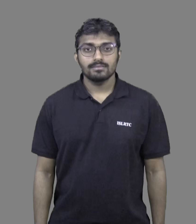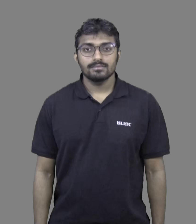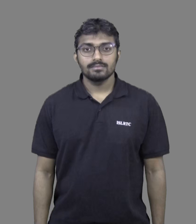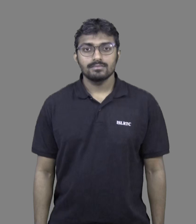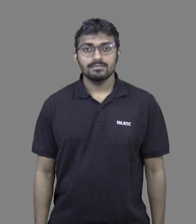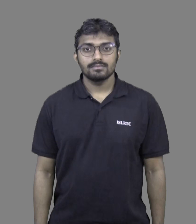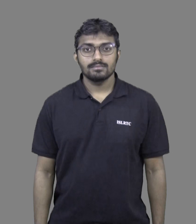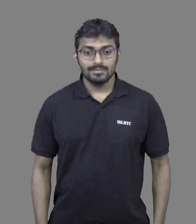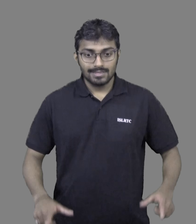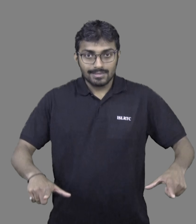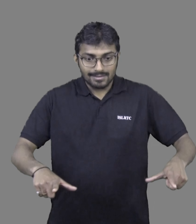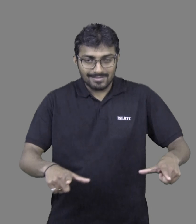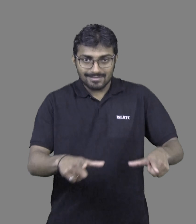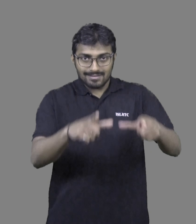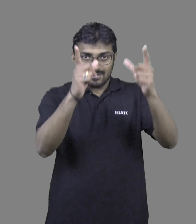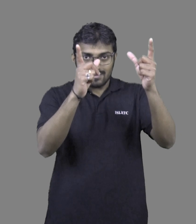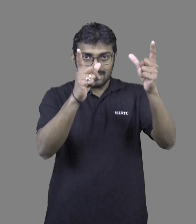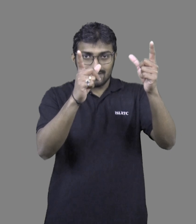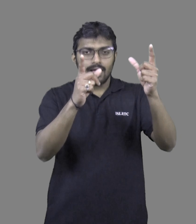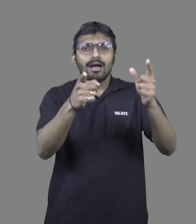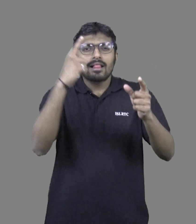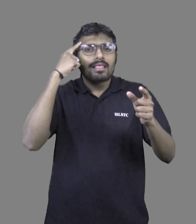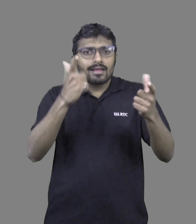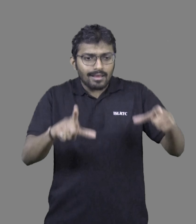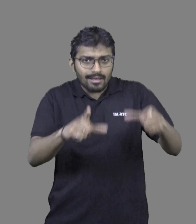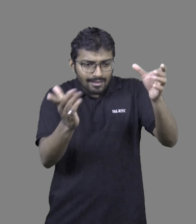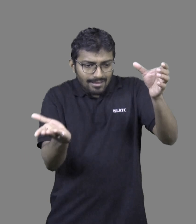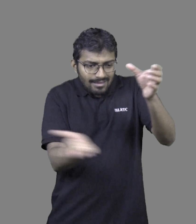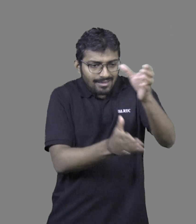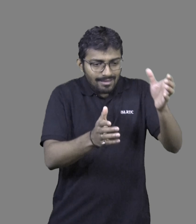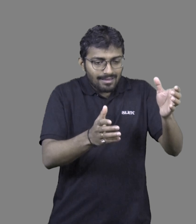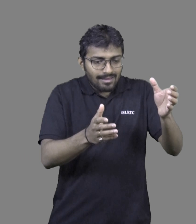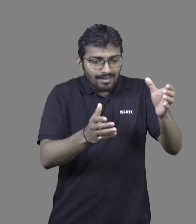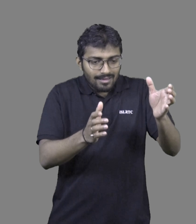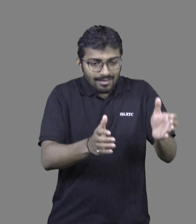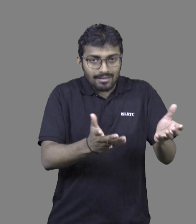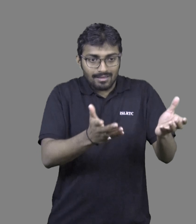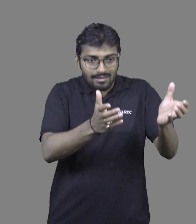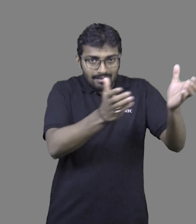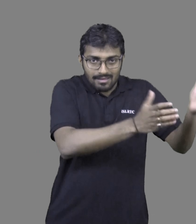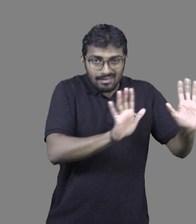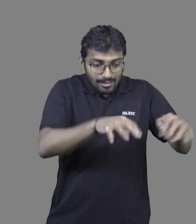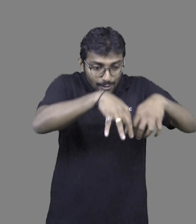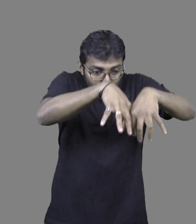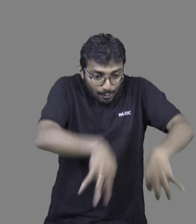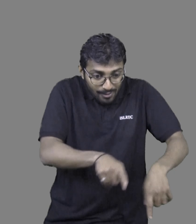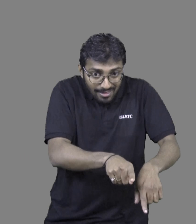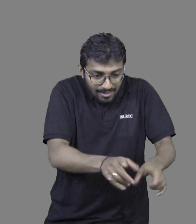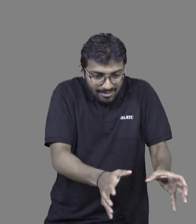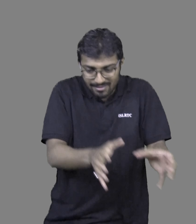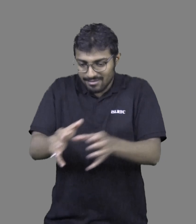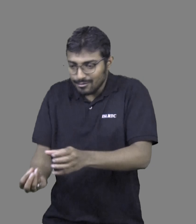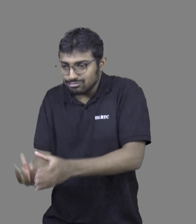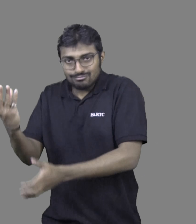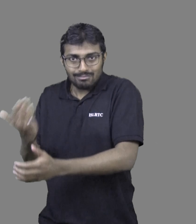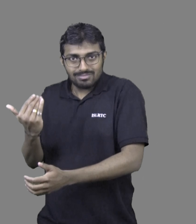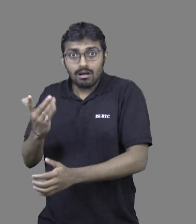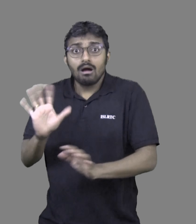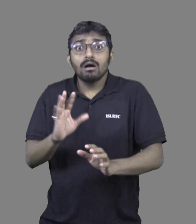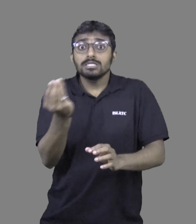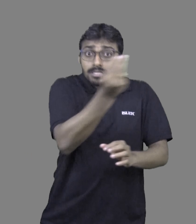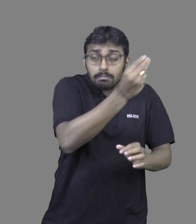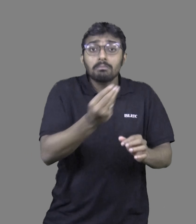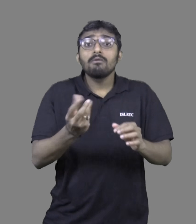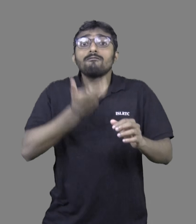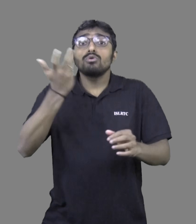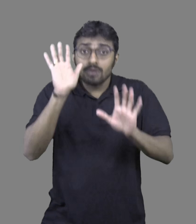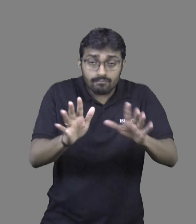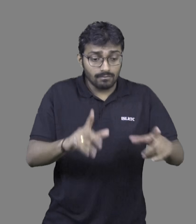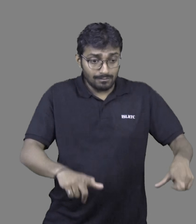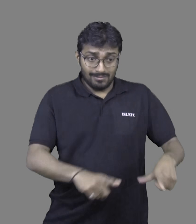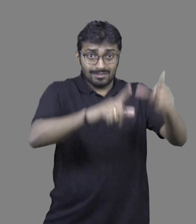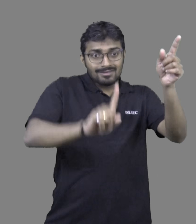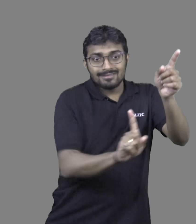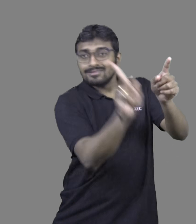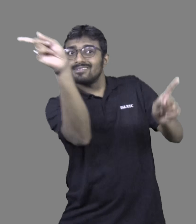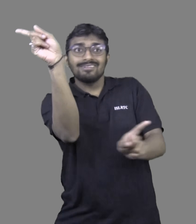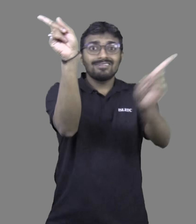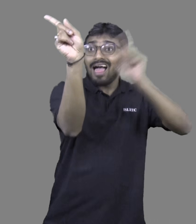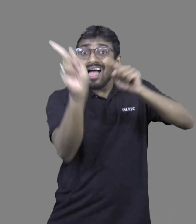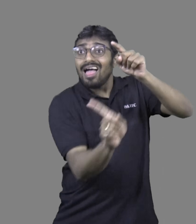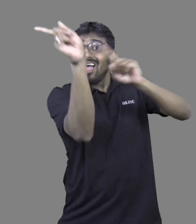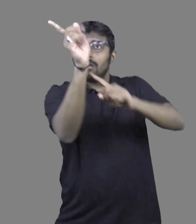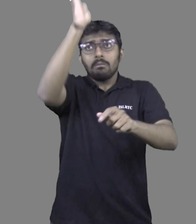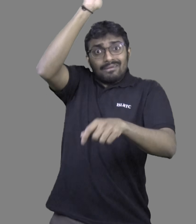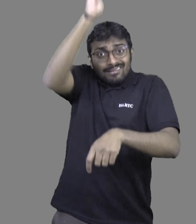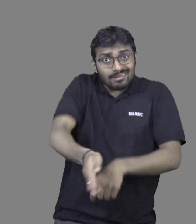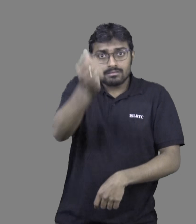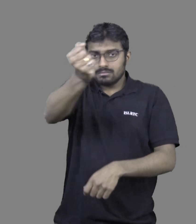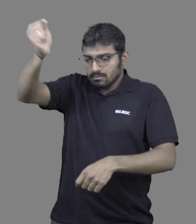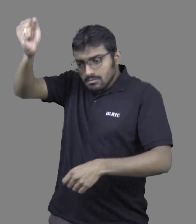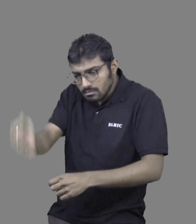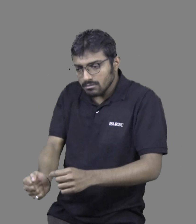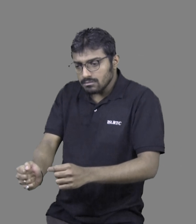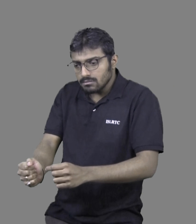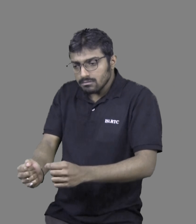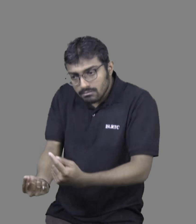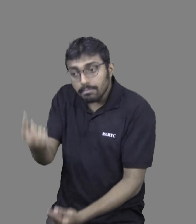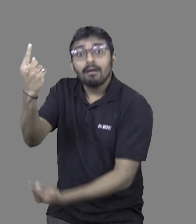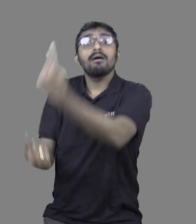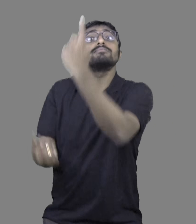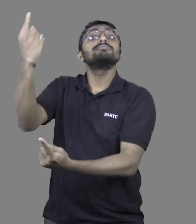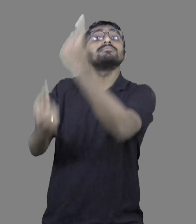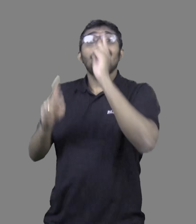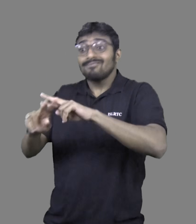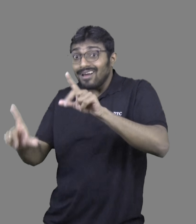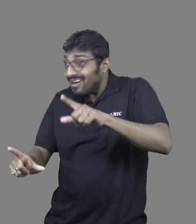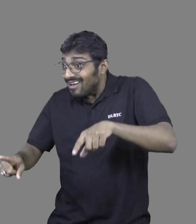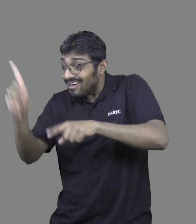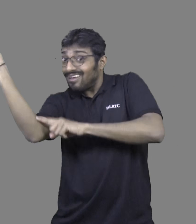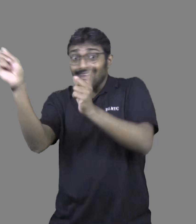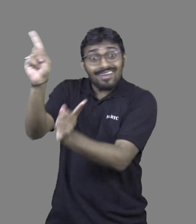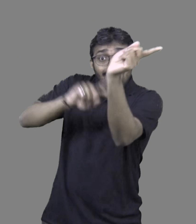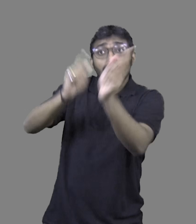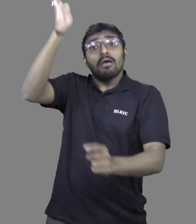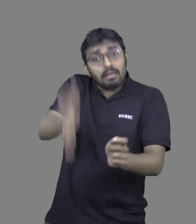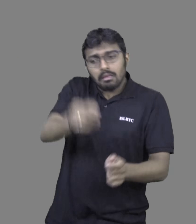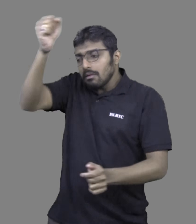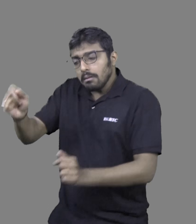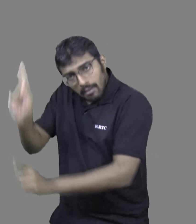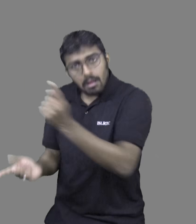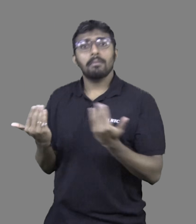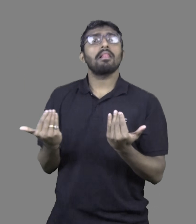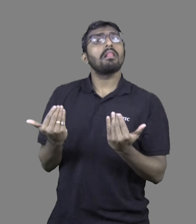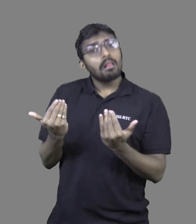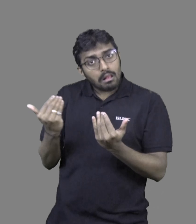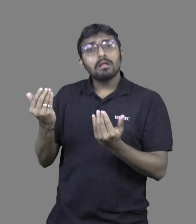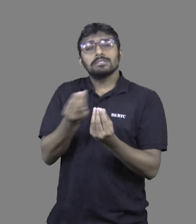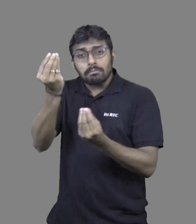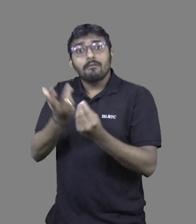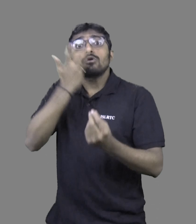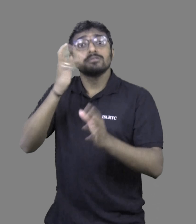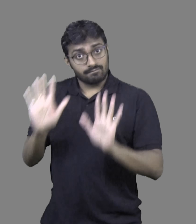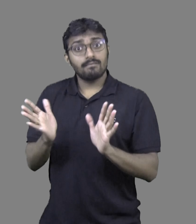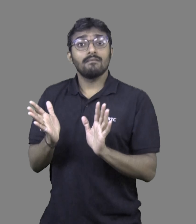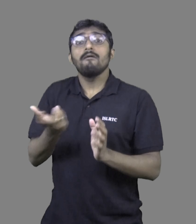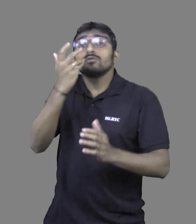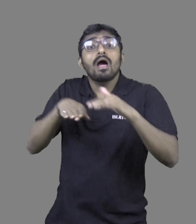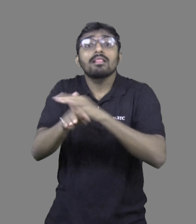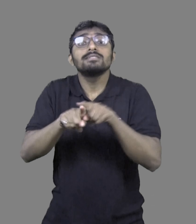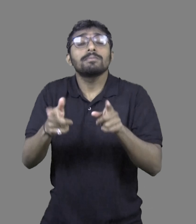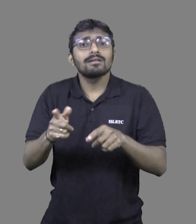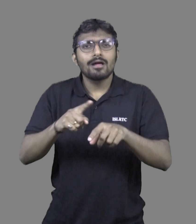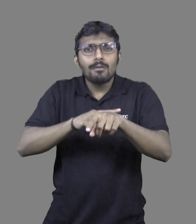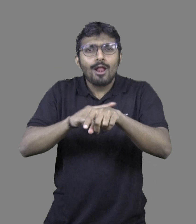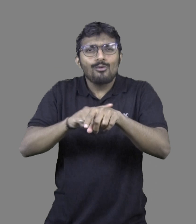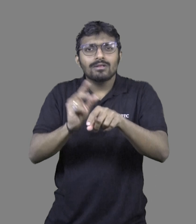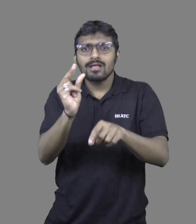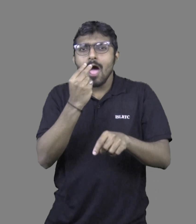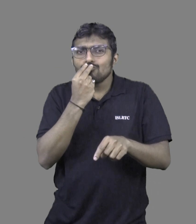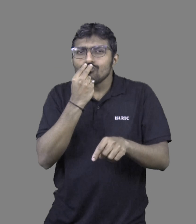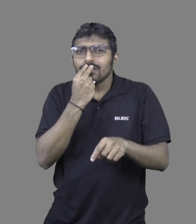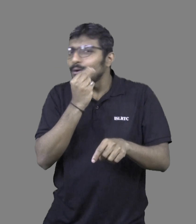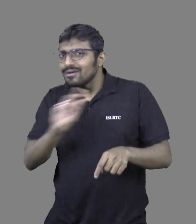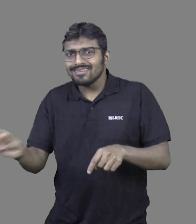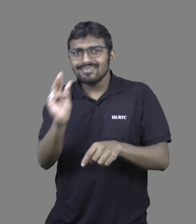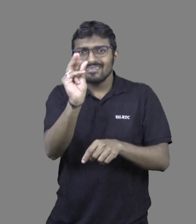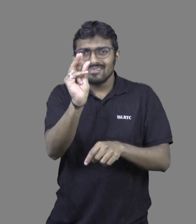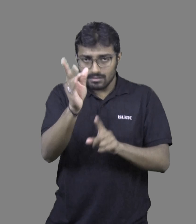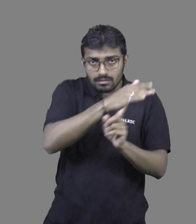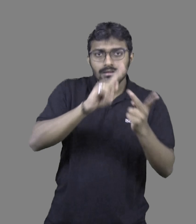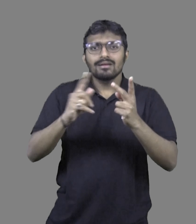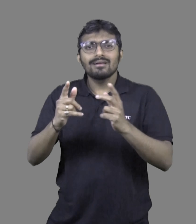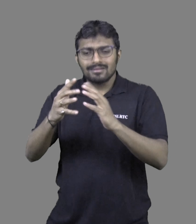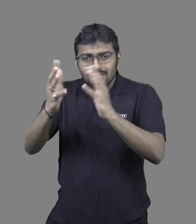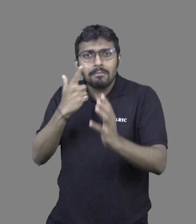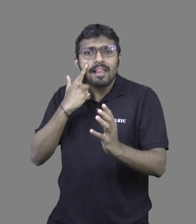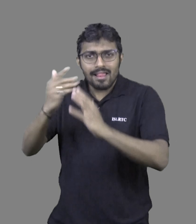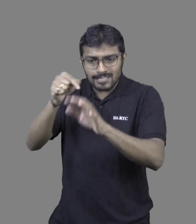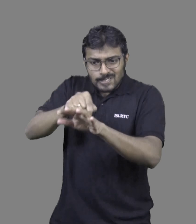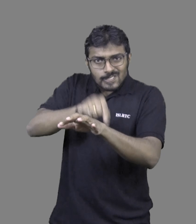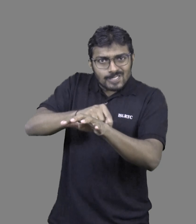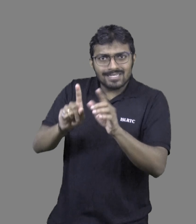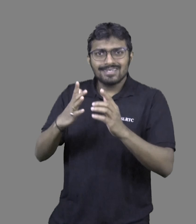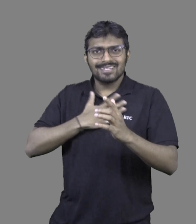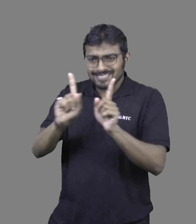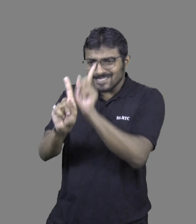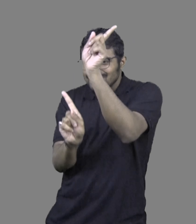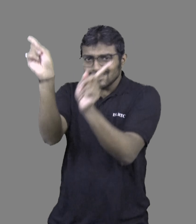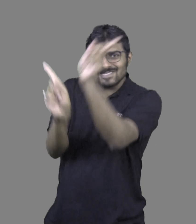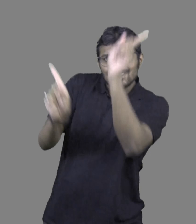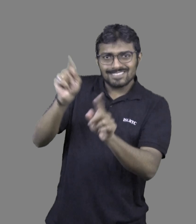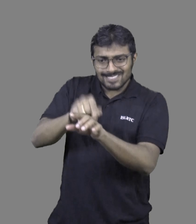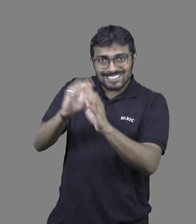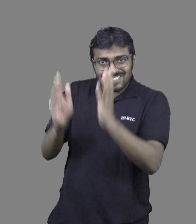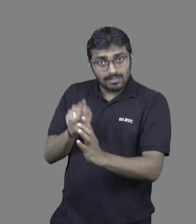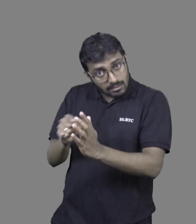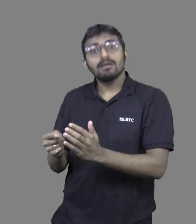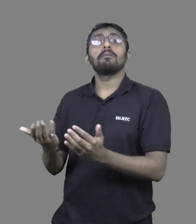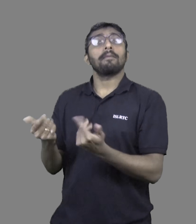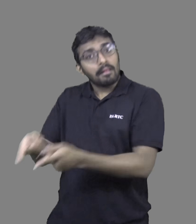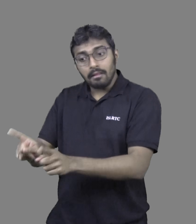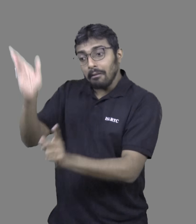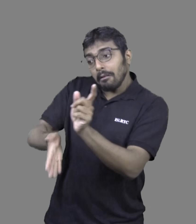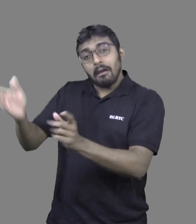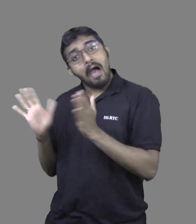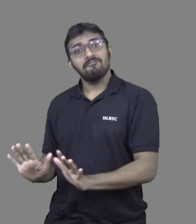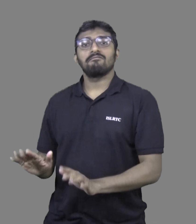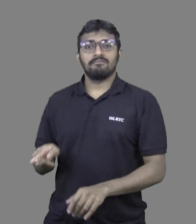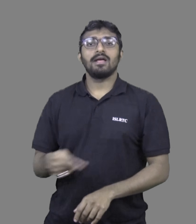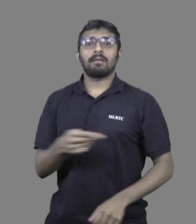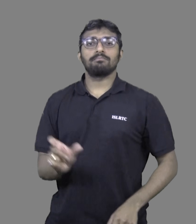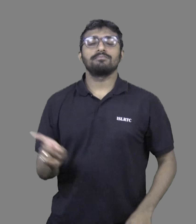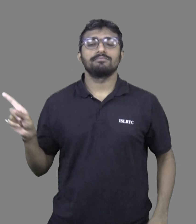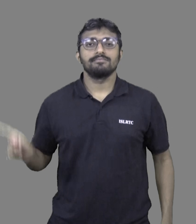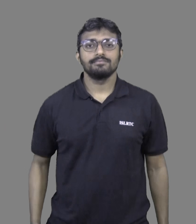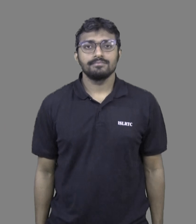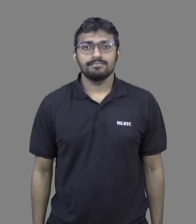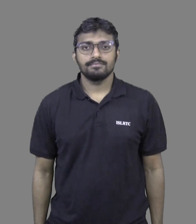Offset